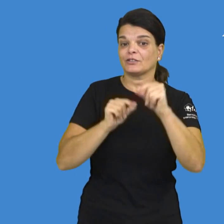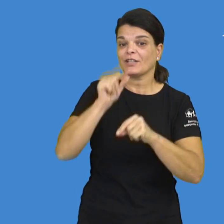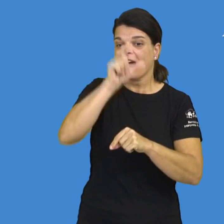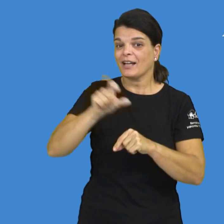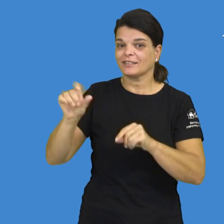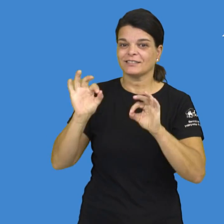persona